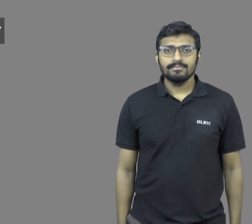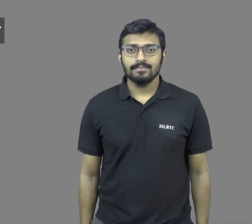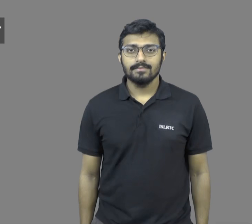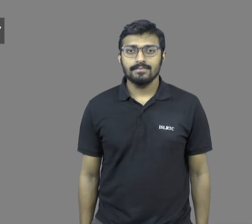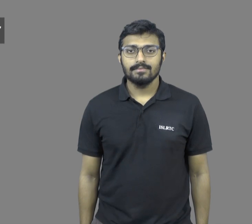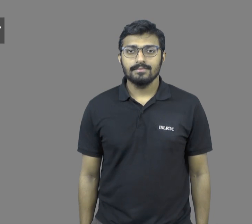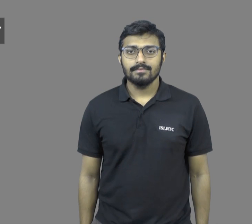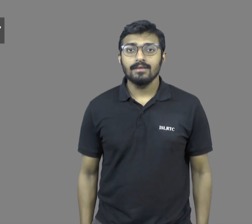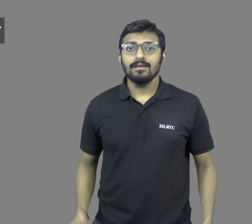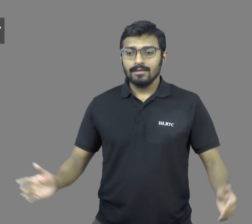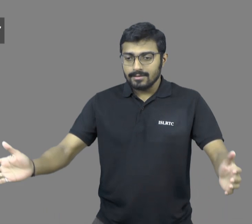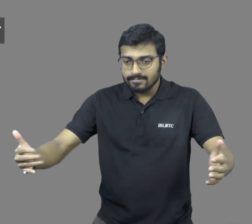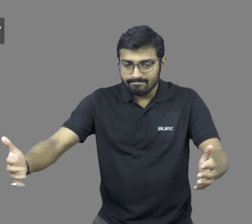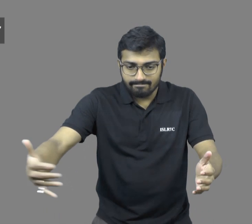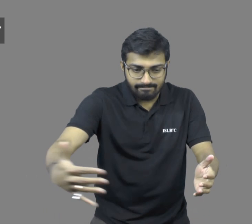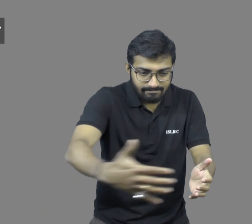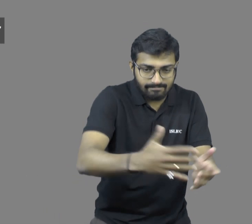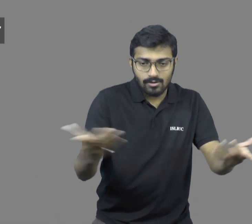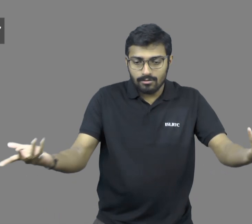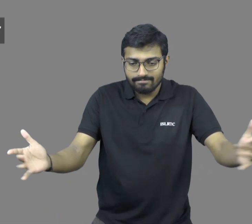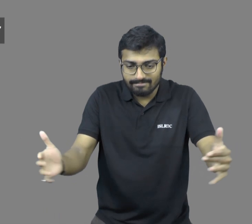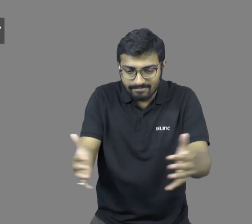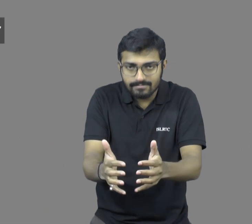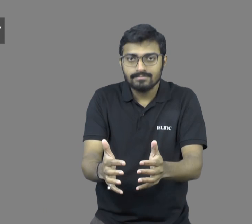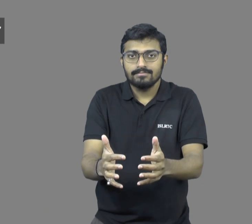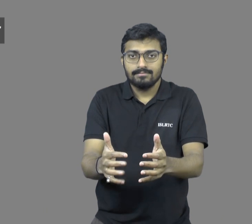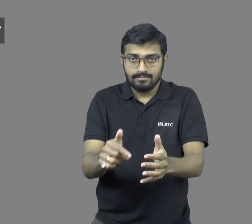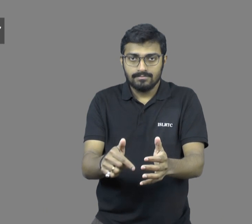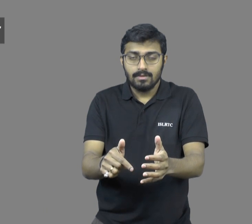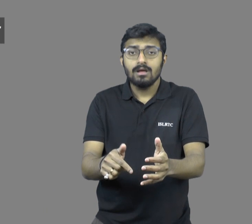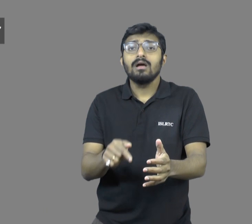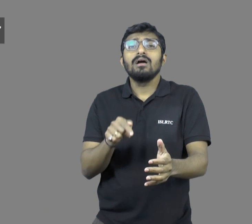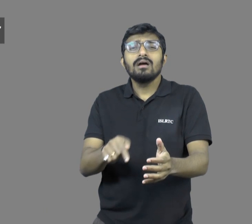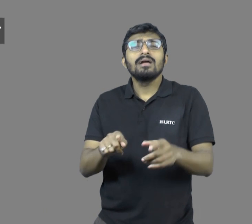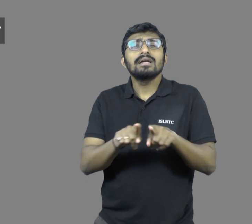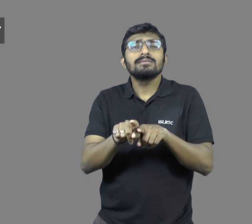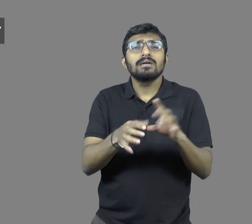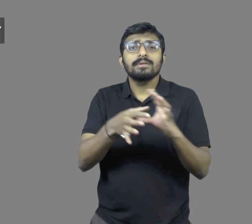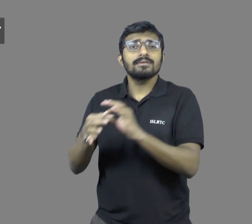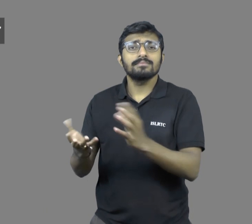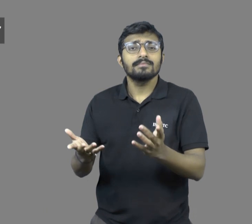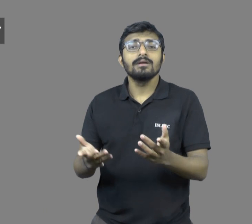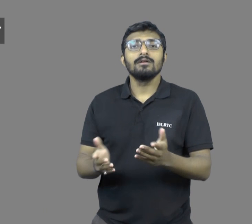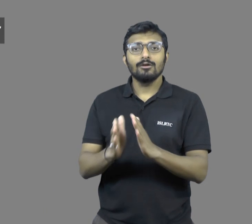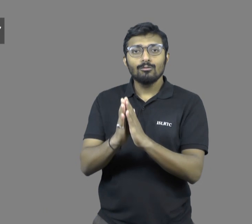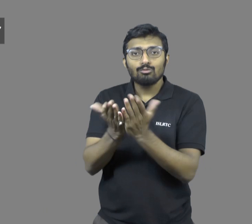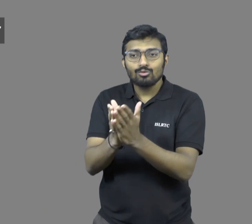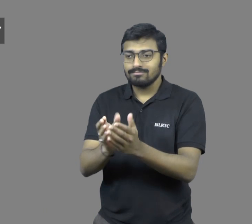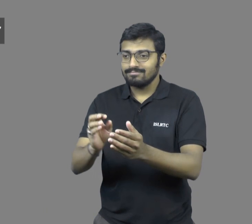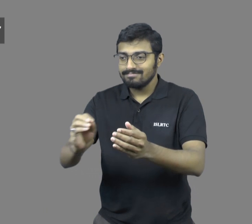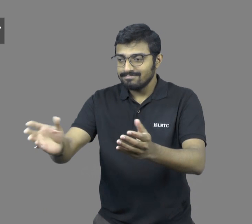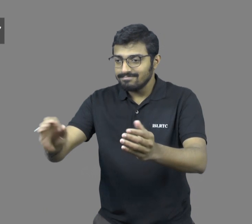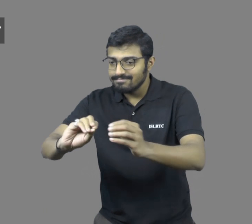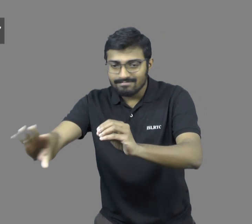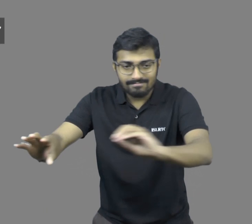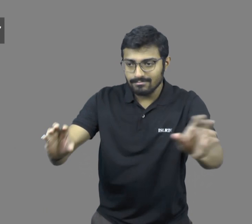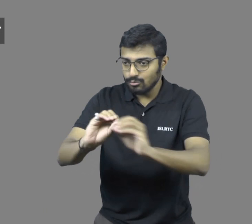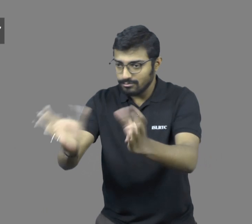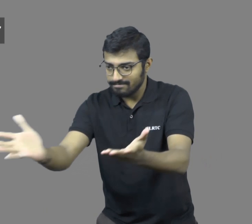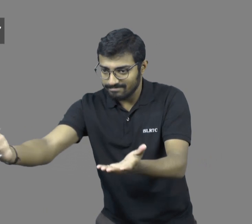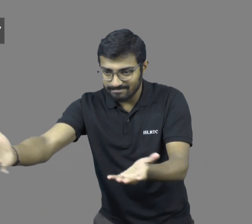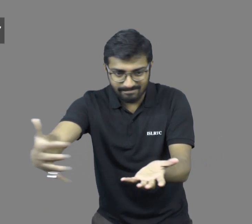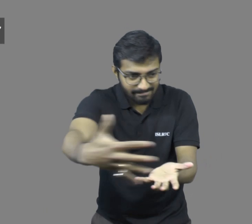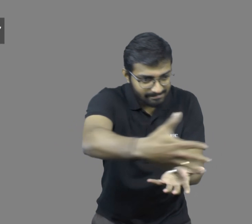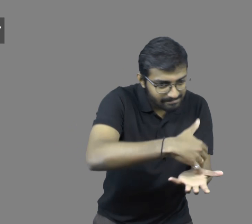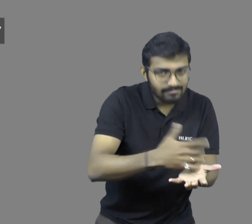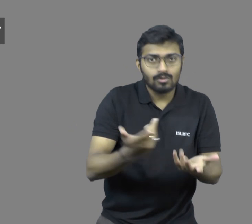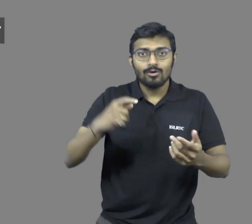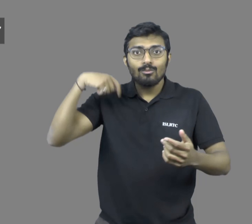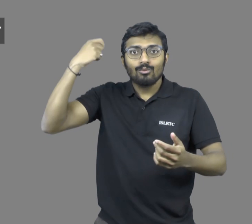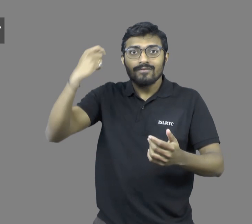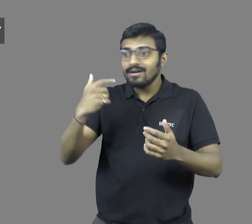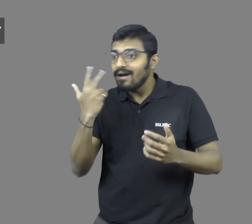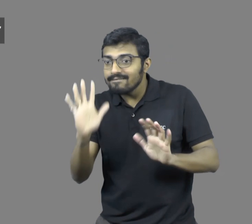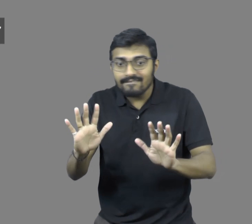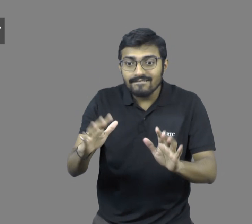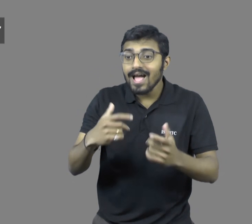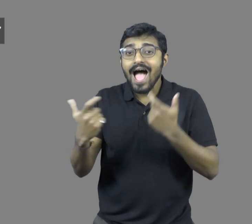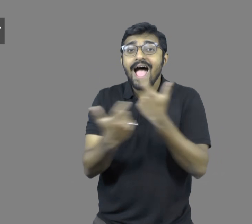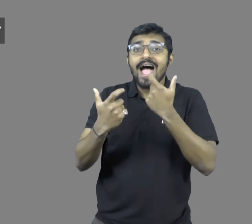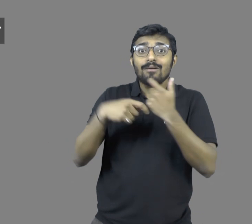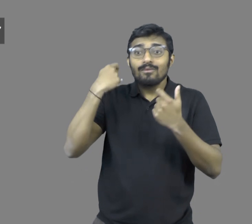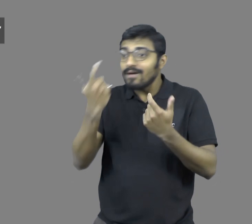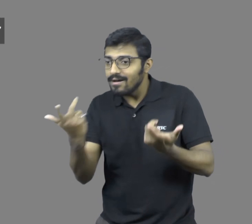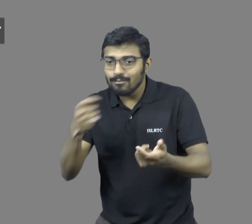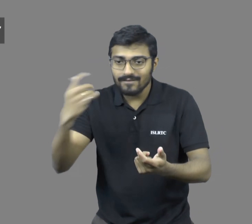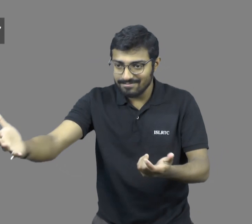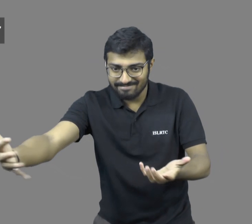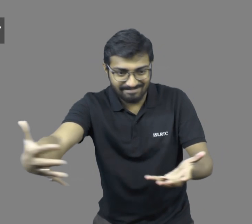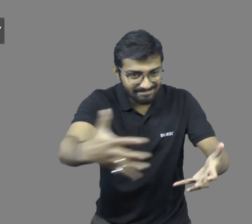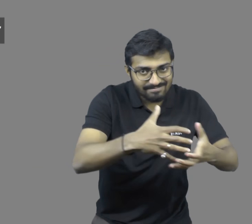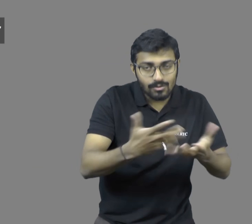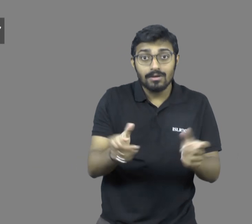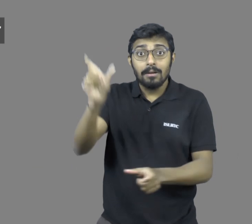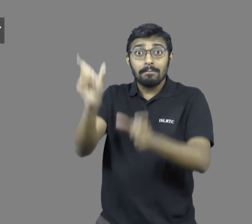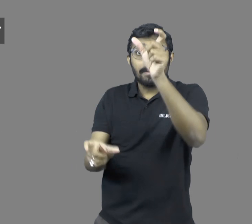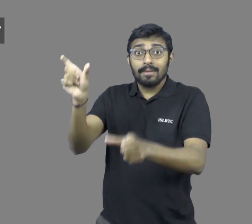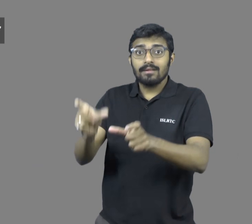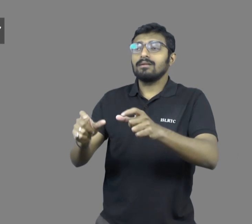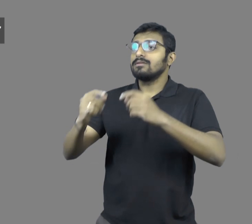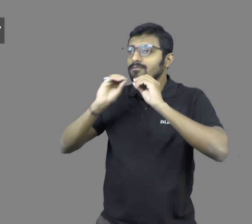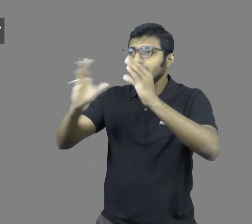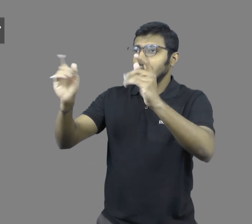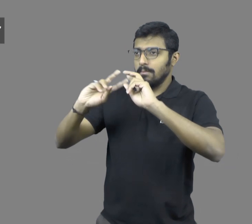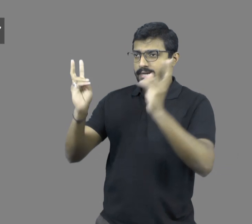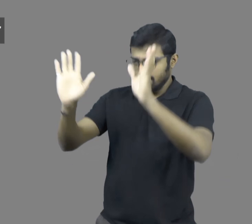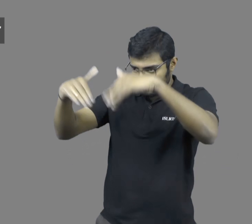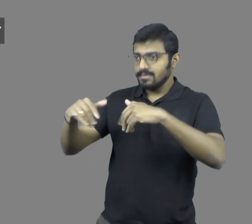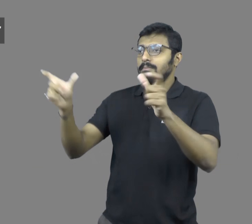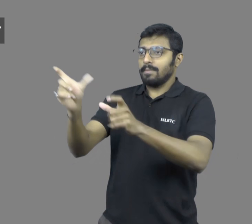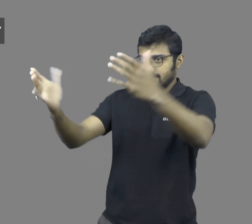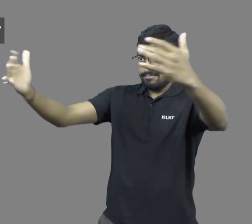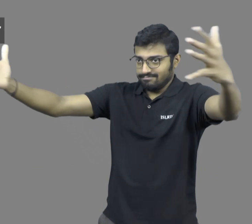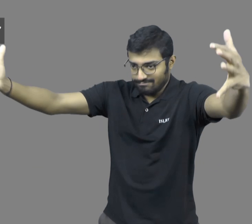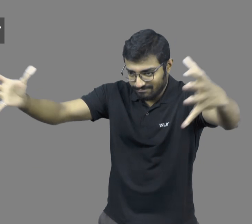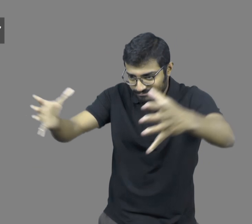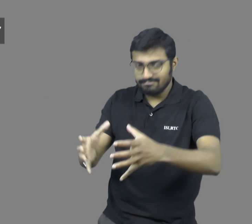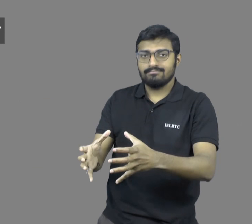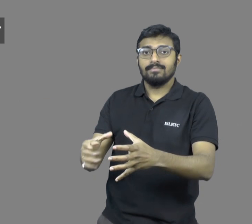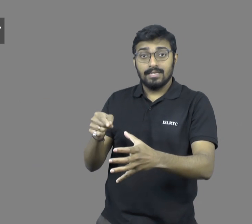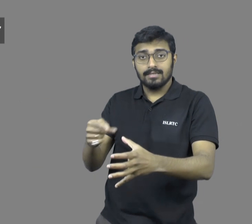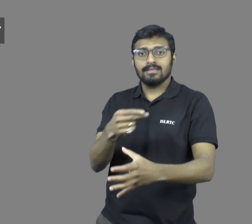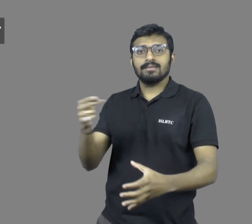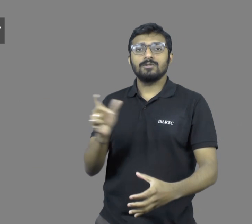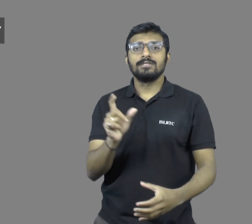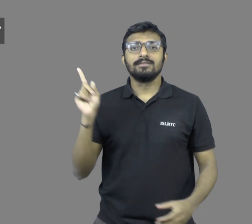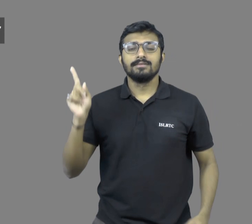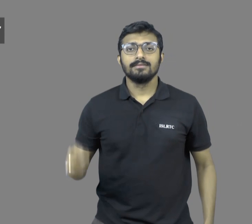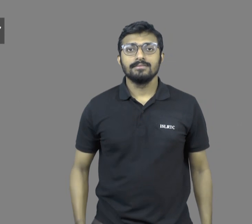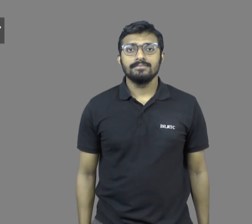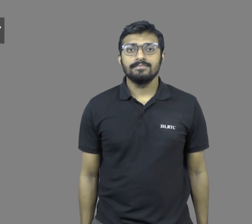Gather